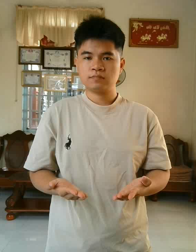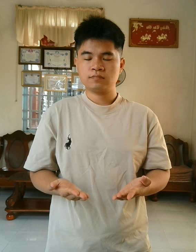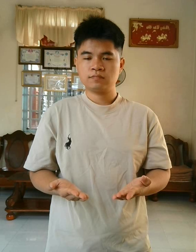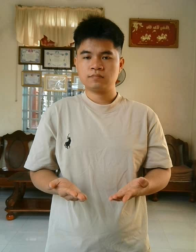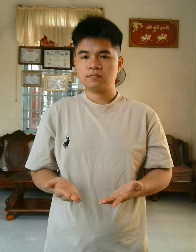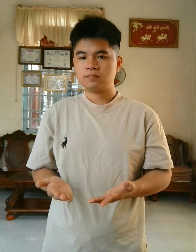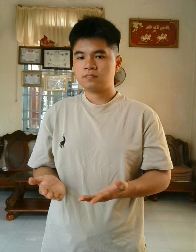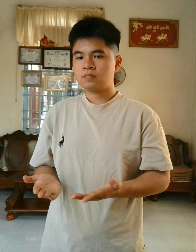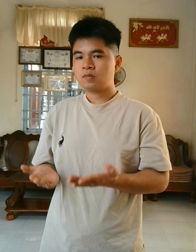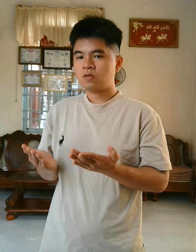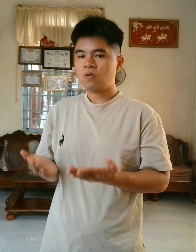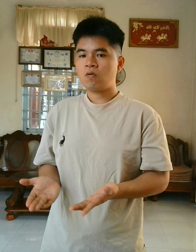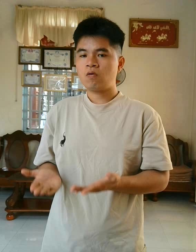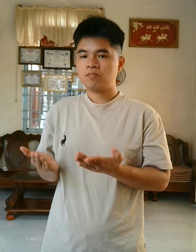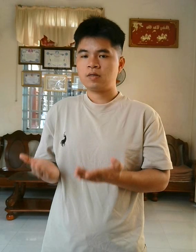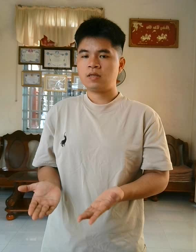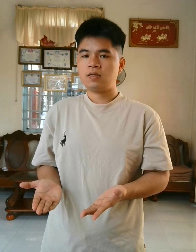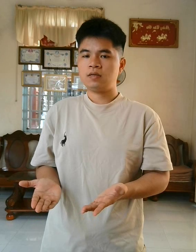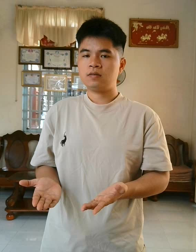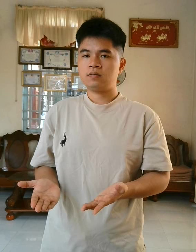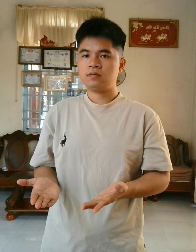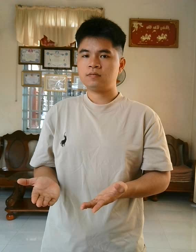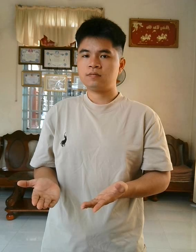hom nay